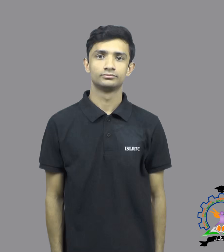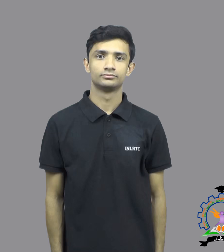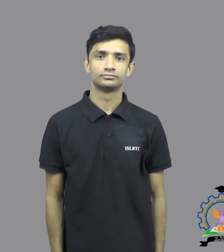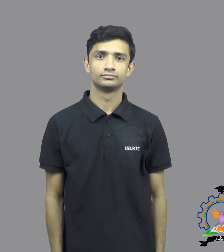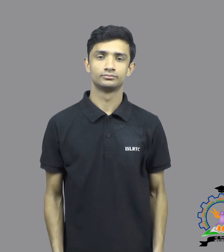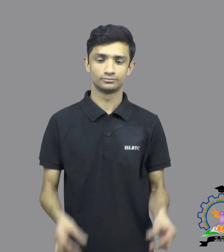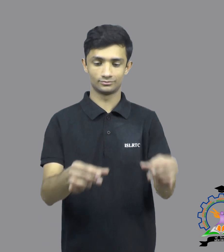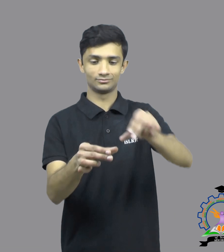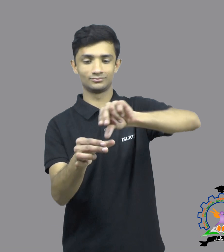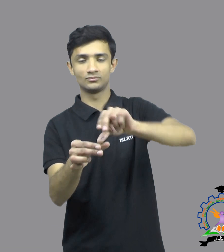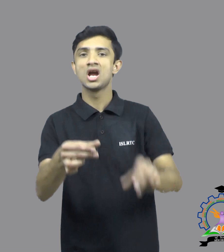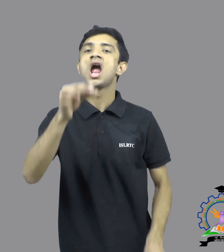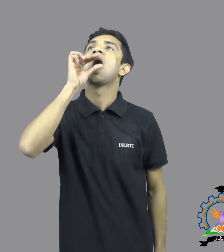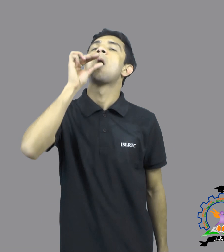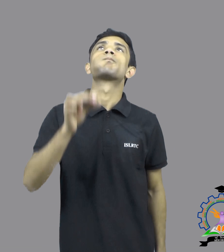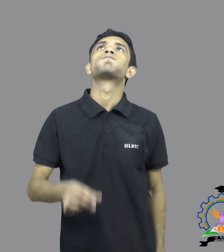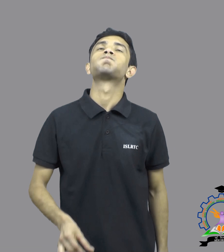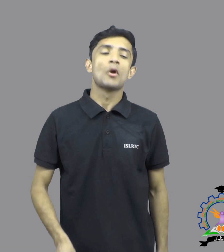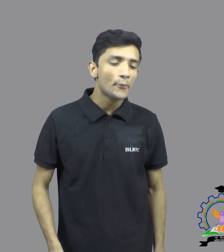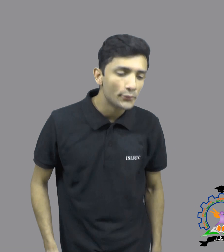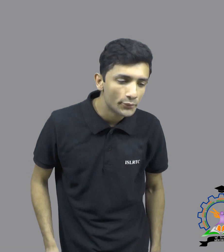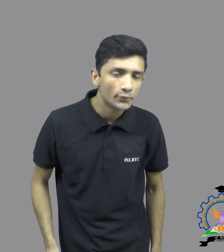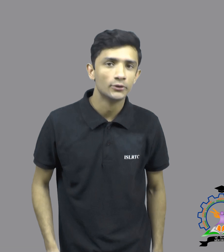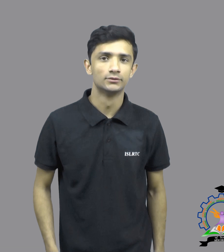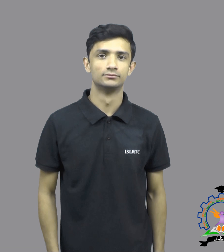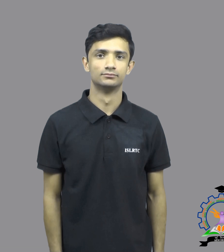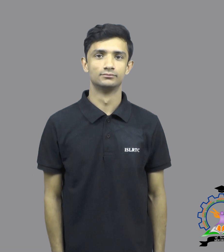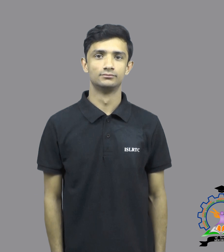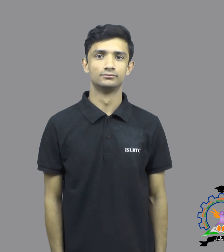Mouthwash